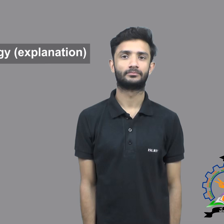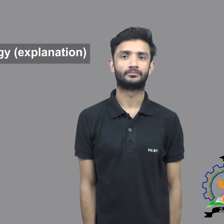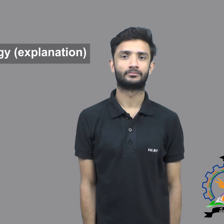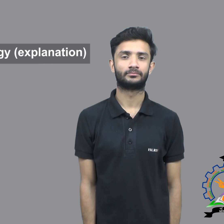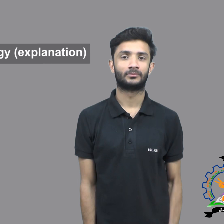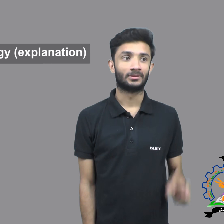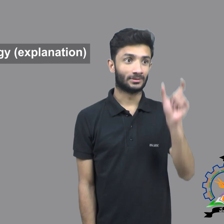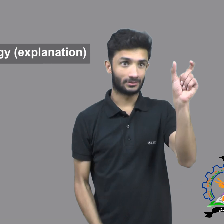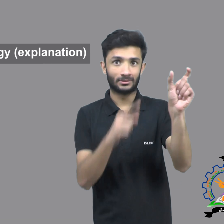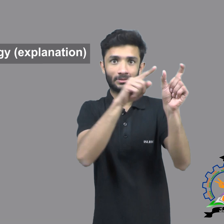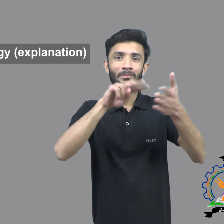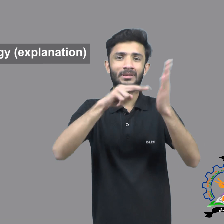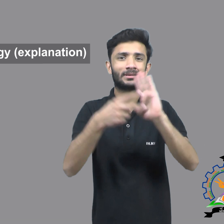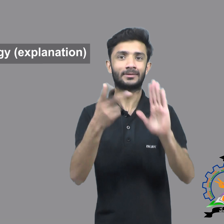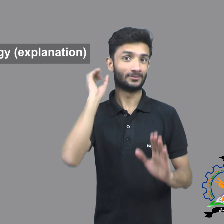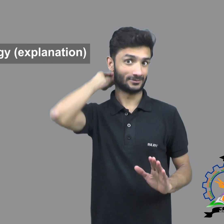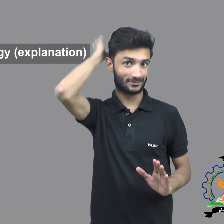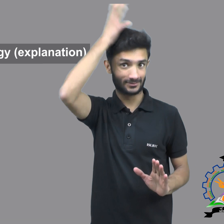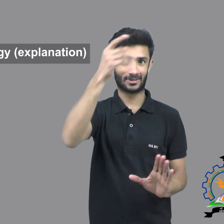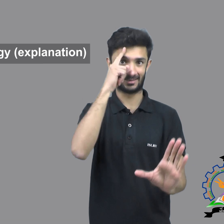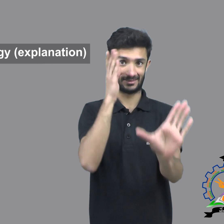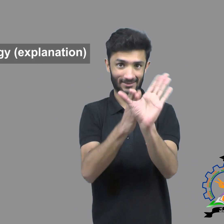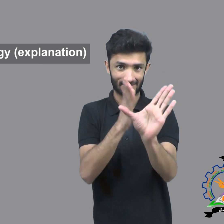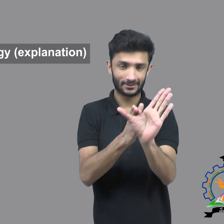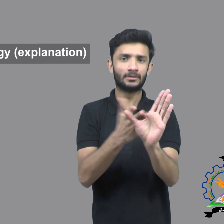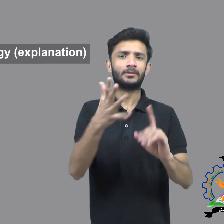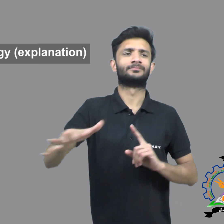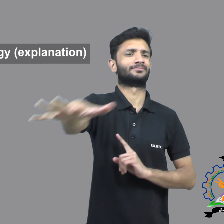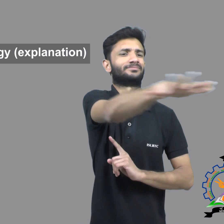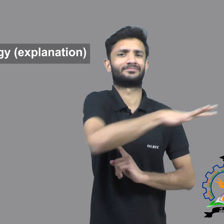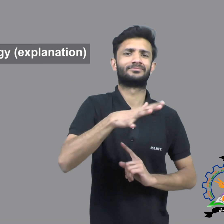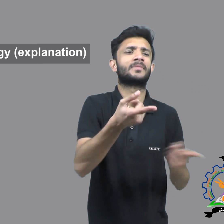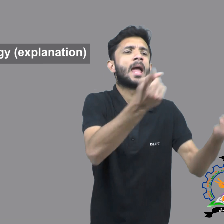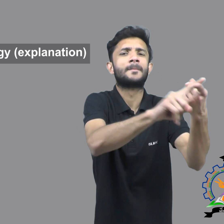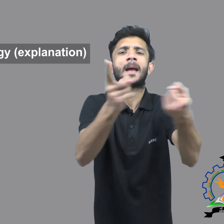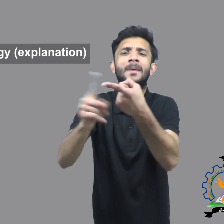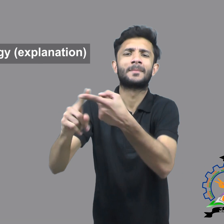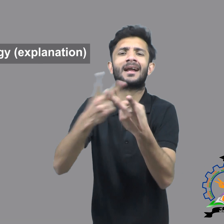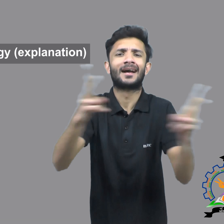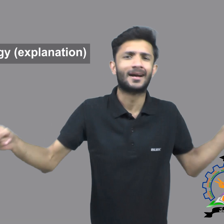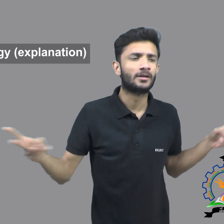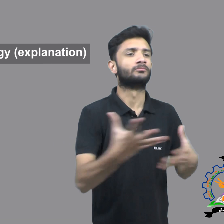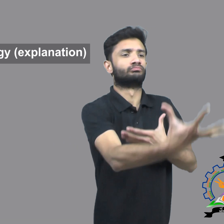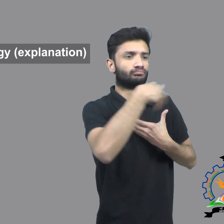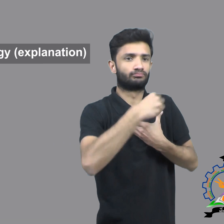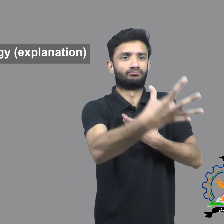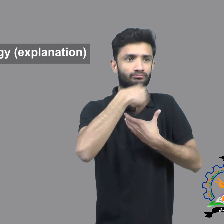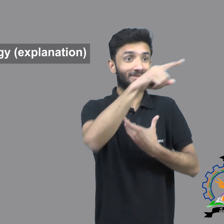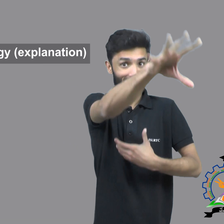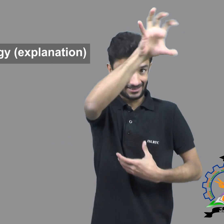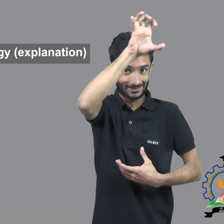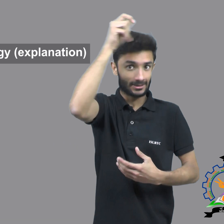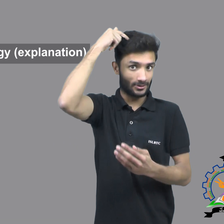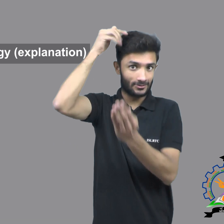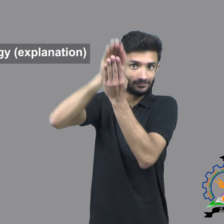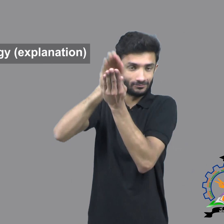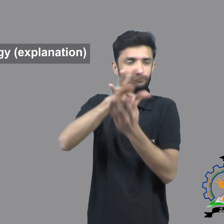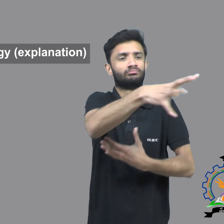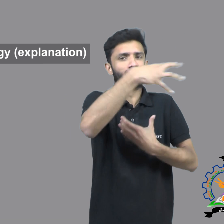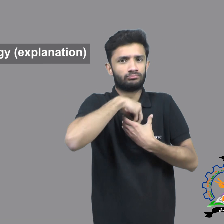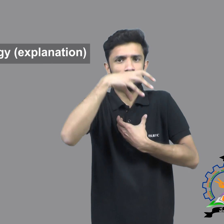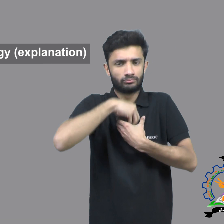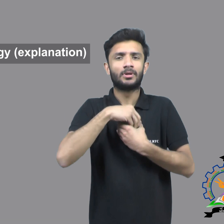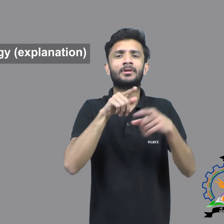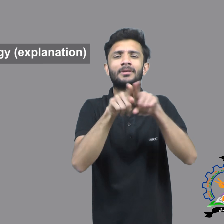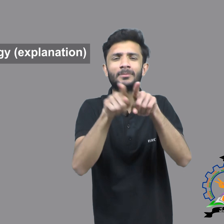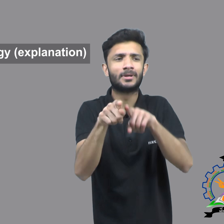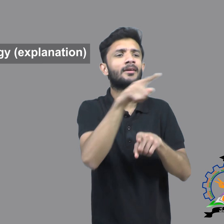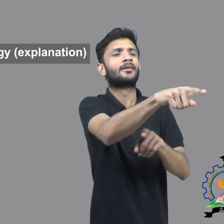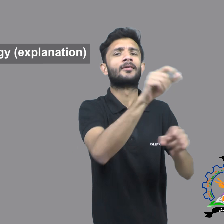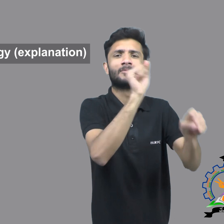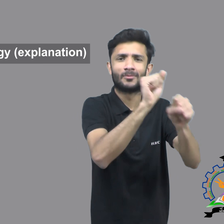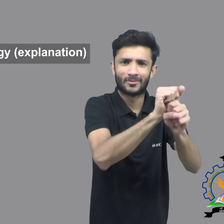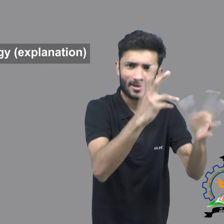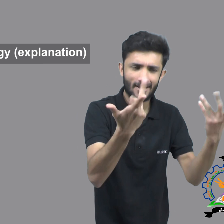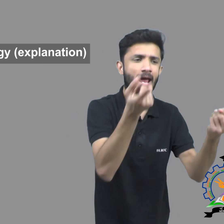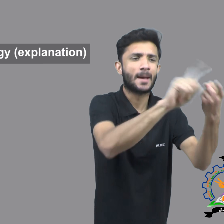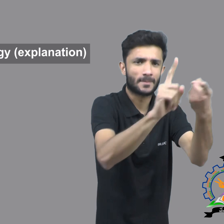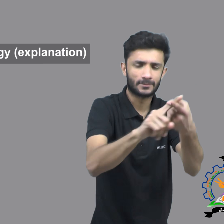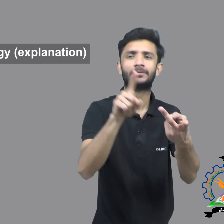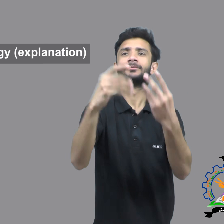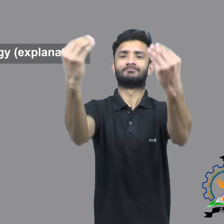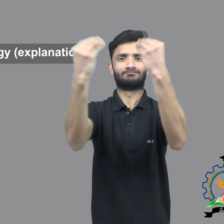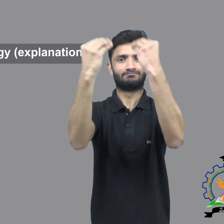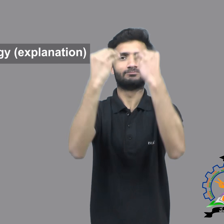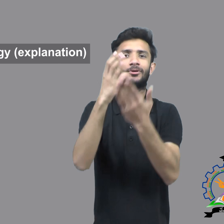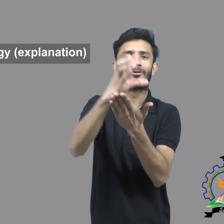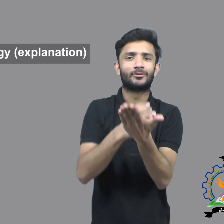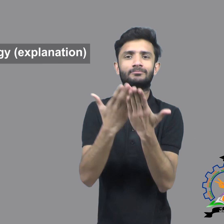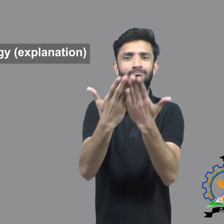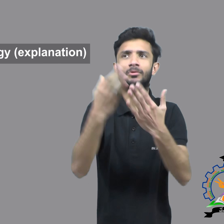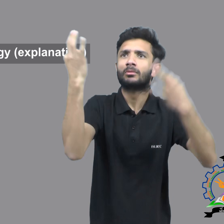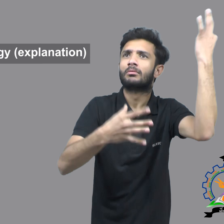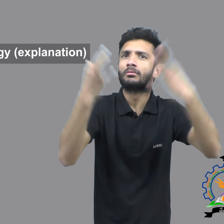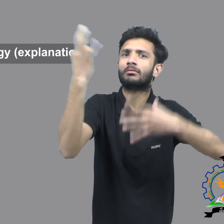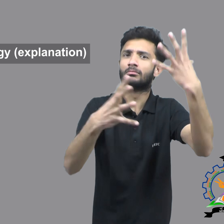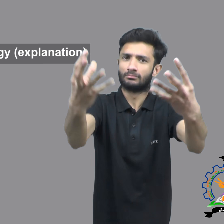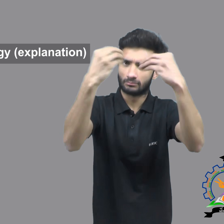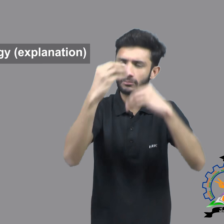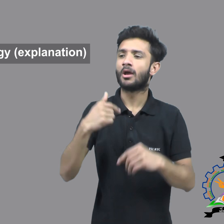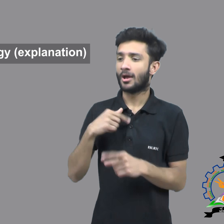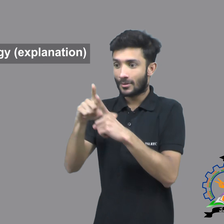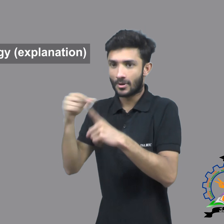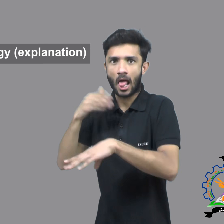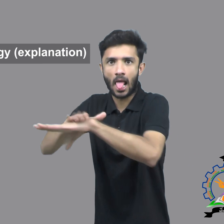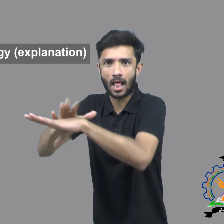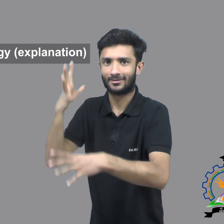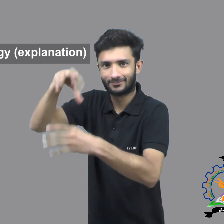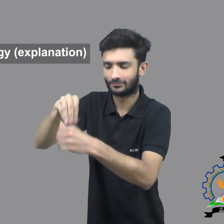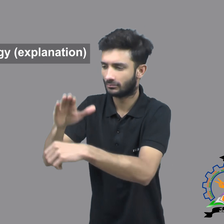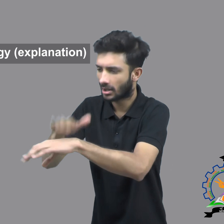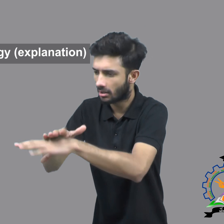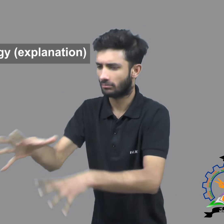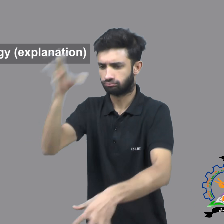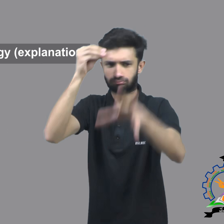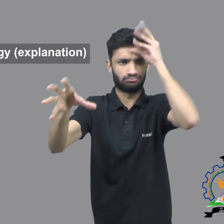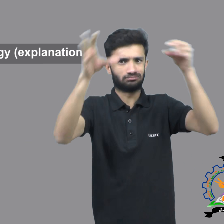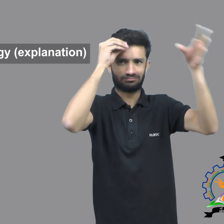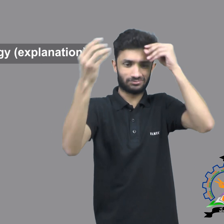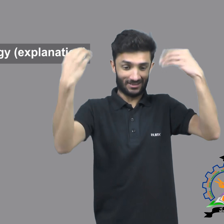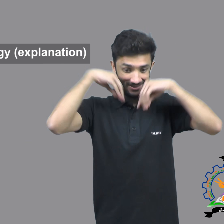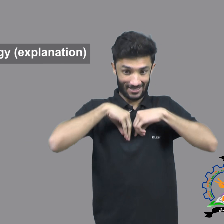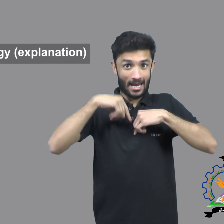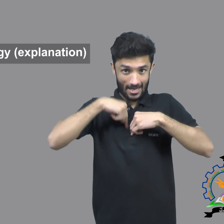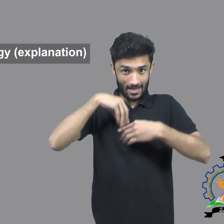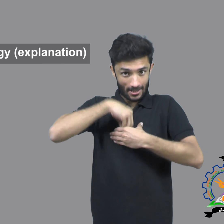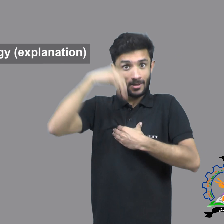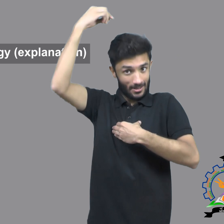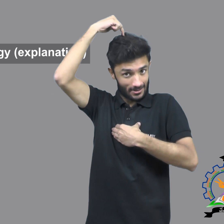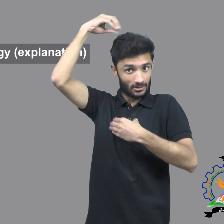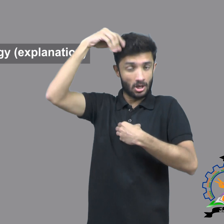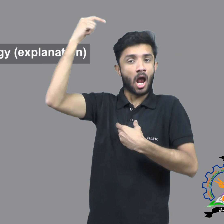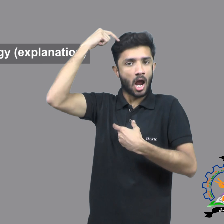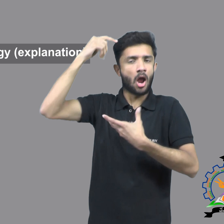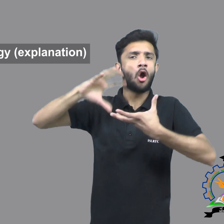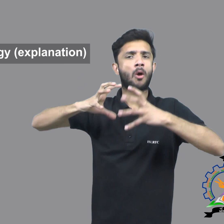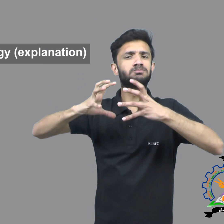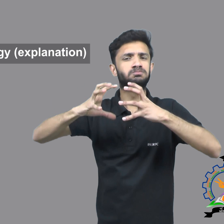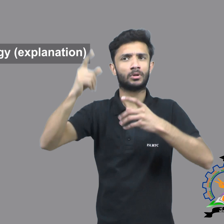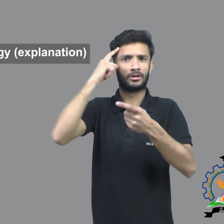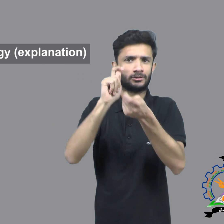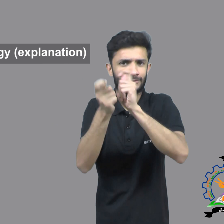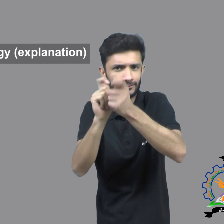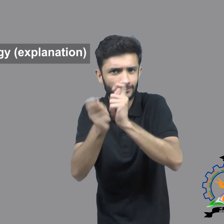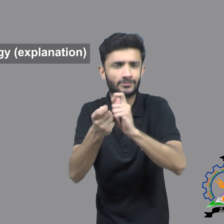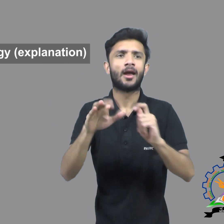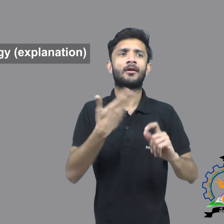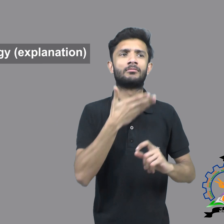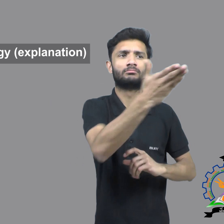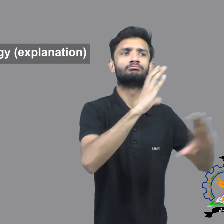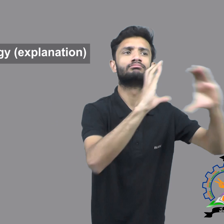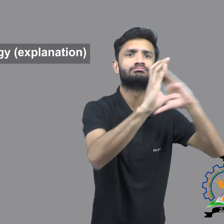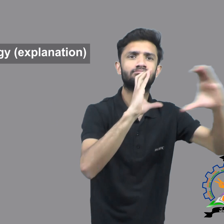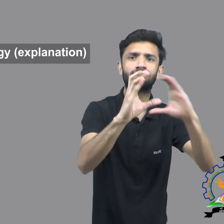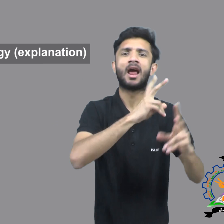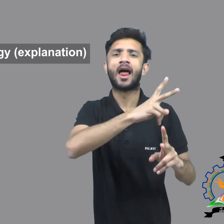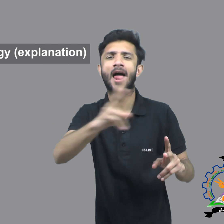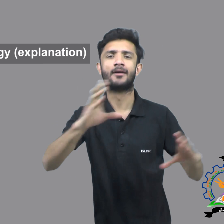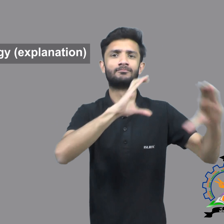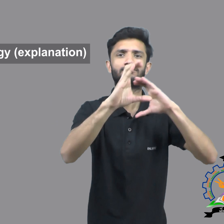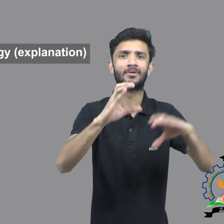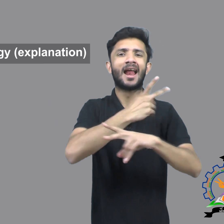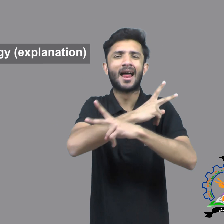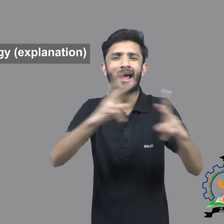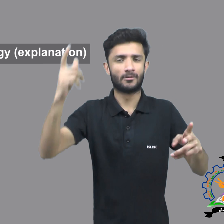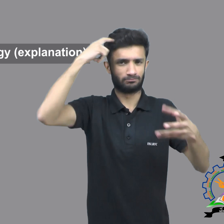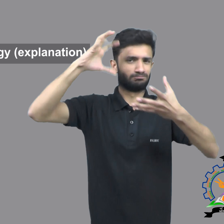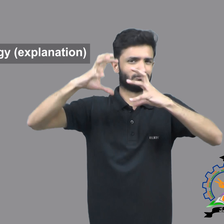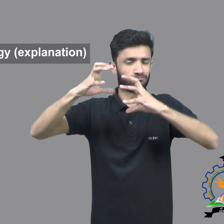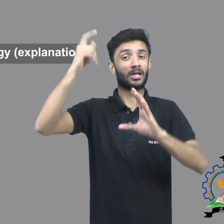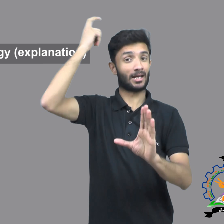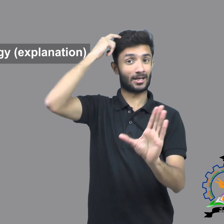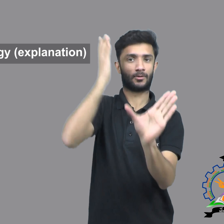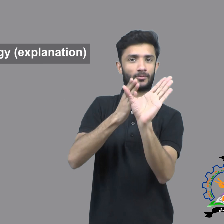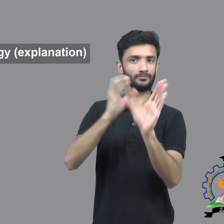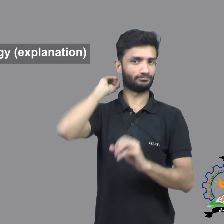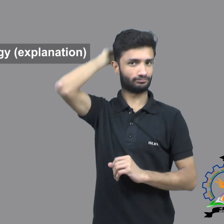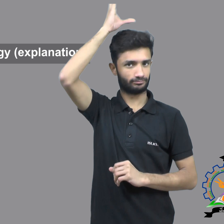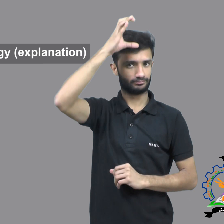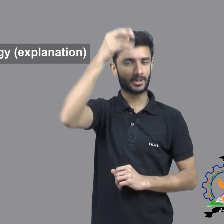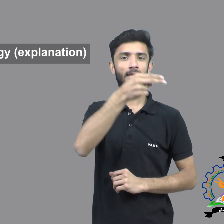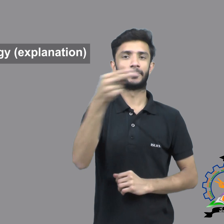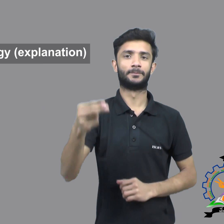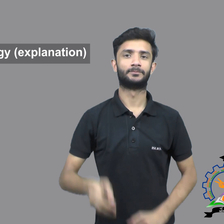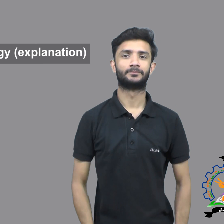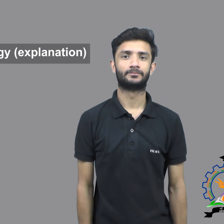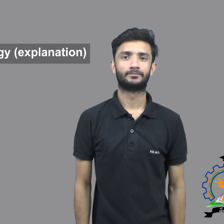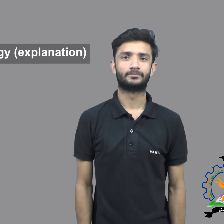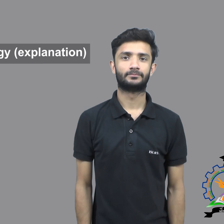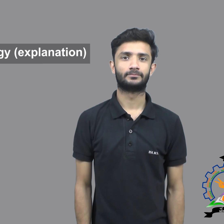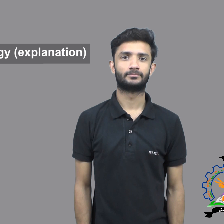Cognitive Psychology